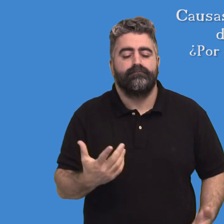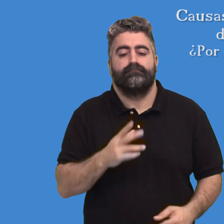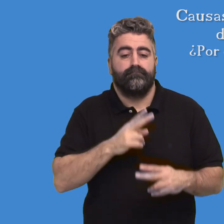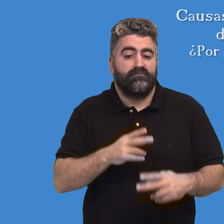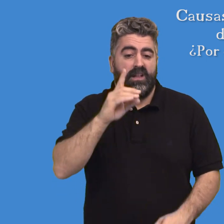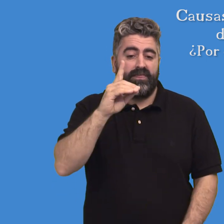nombre